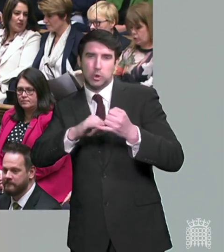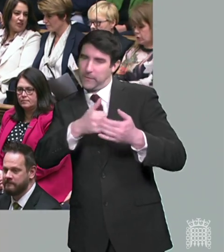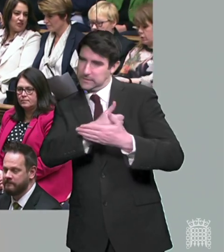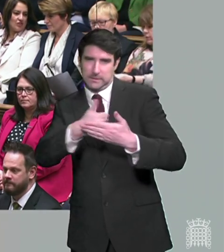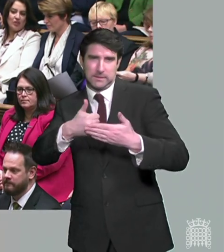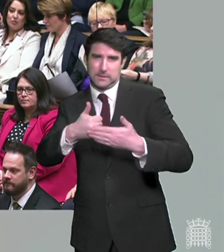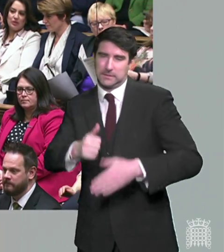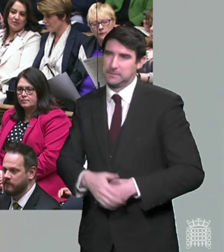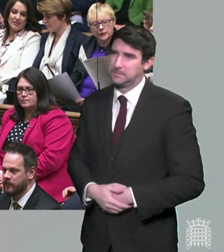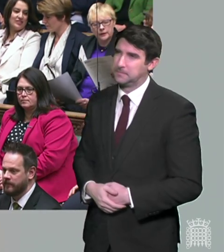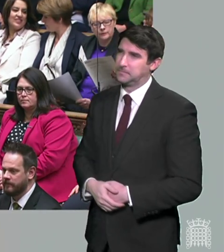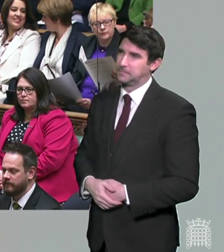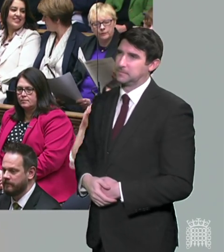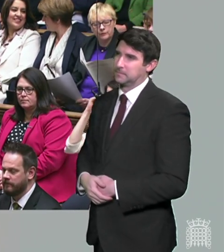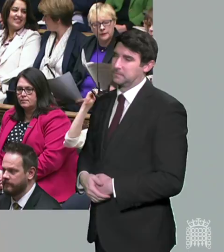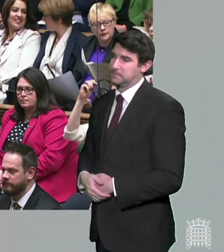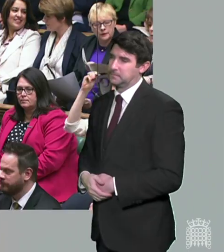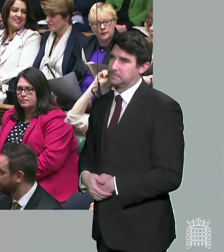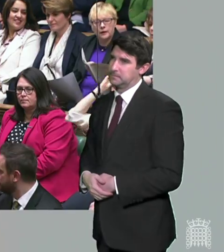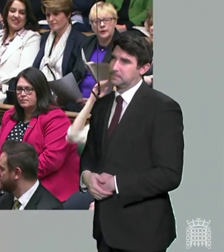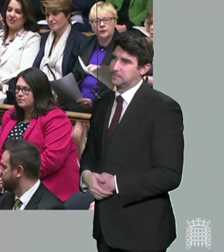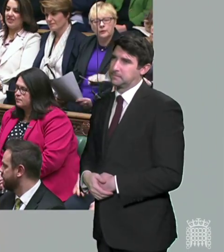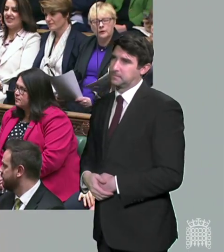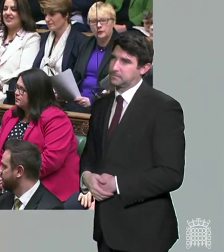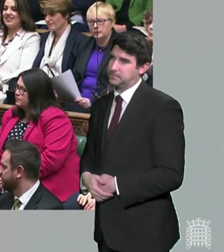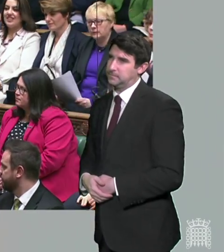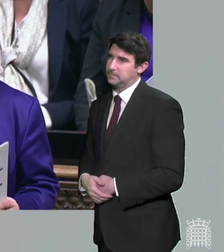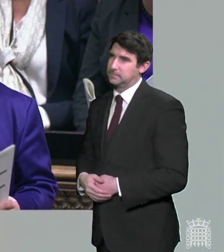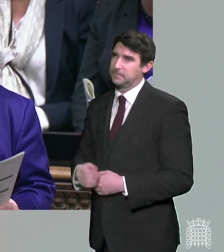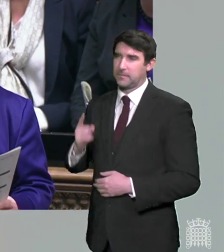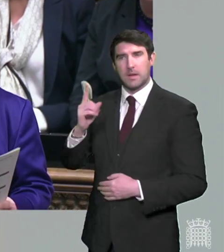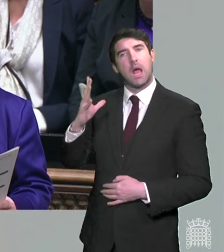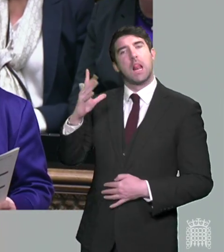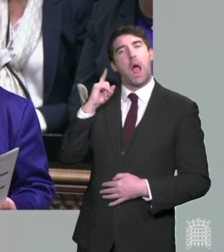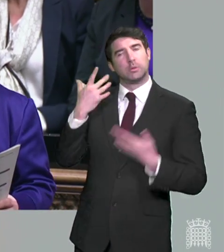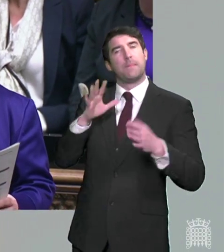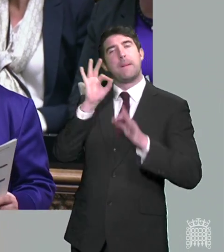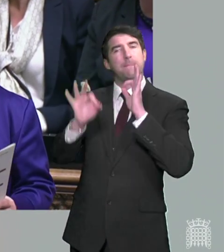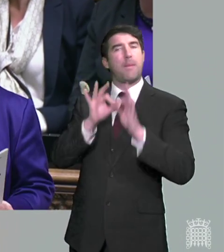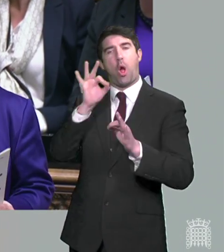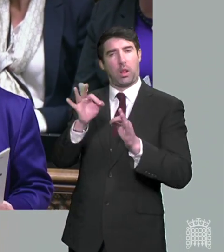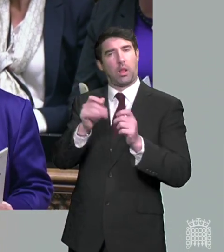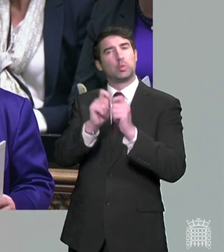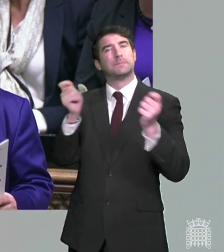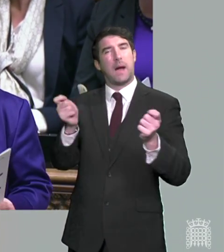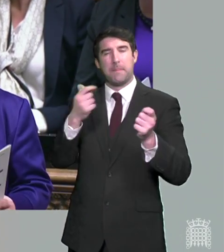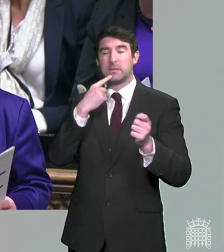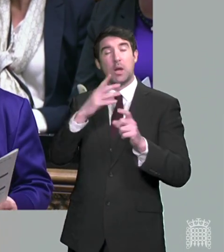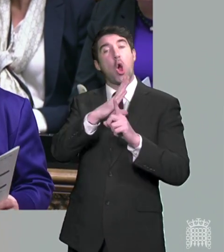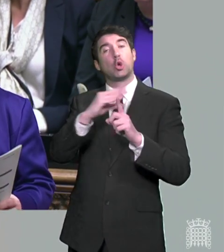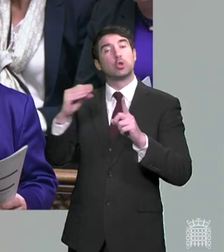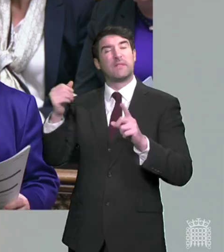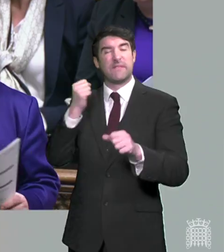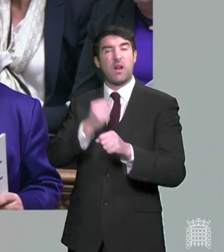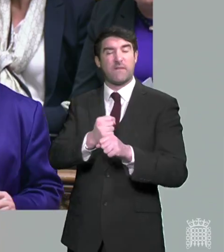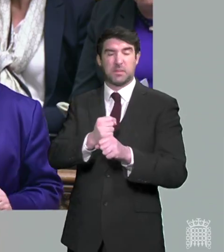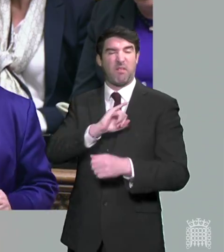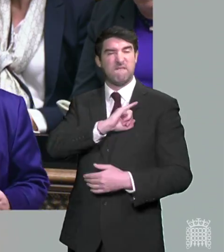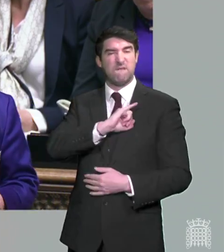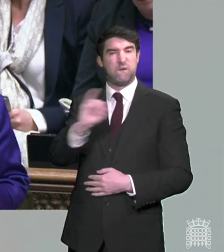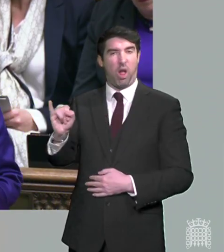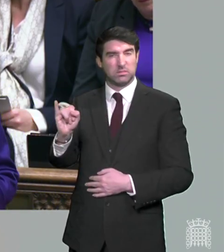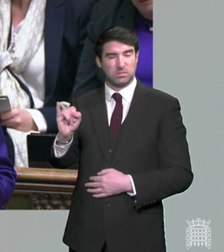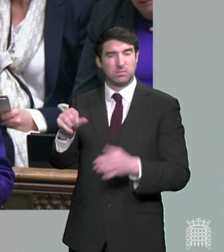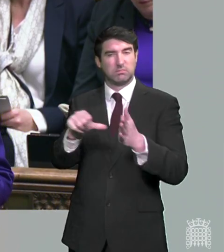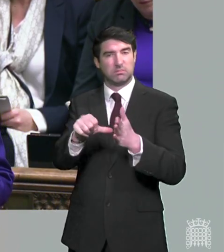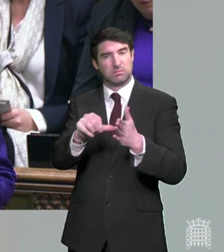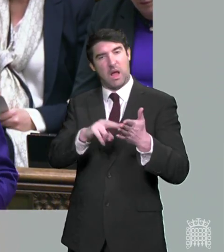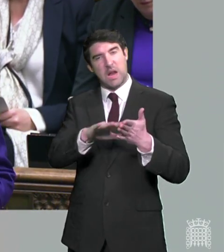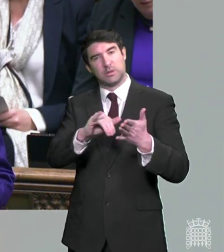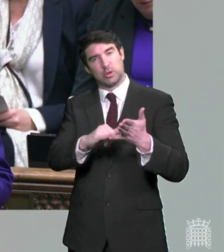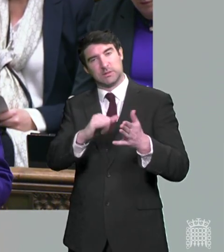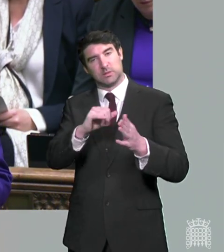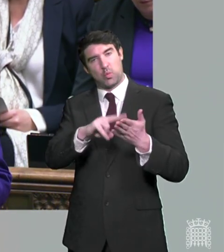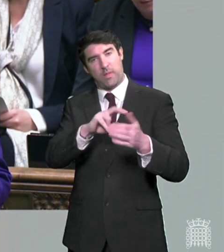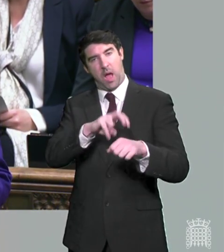Last week, a poll in the Belfast Telegraph found that people in Northern Ireland think that the Tory Government are most to blame for the problems that the health service is facing.